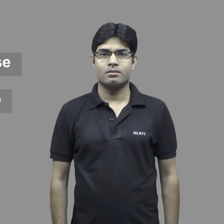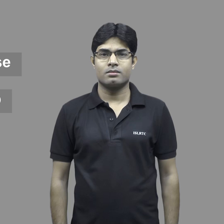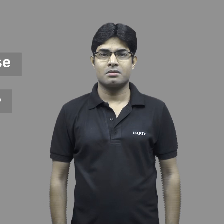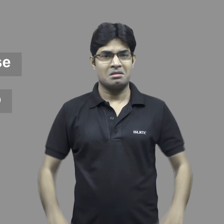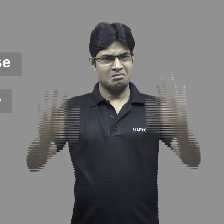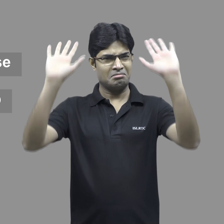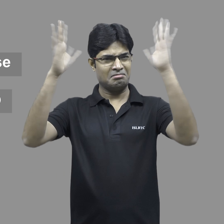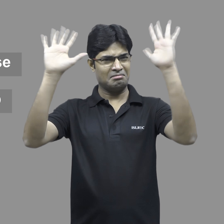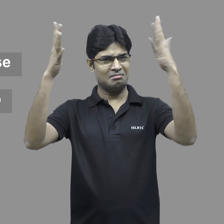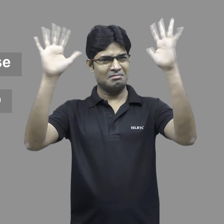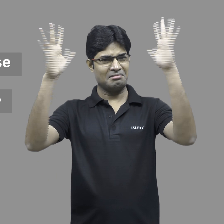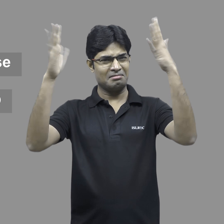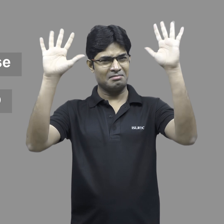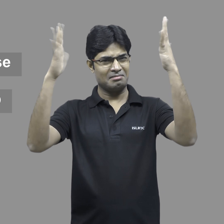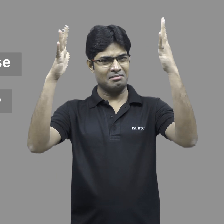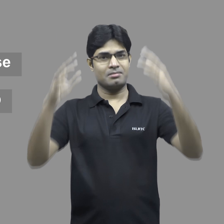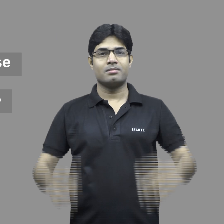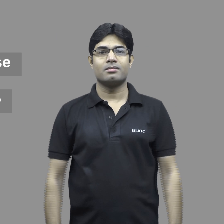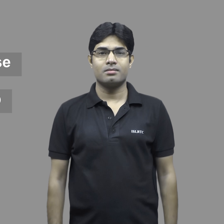Praise Clap